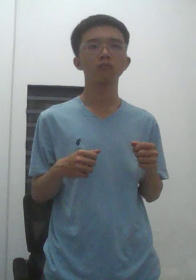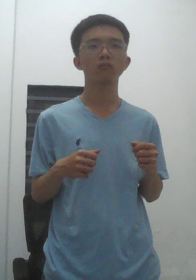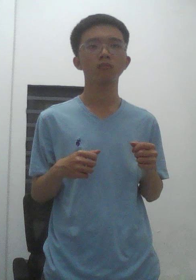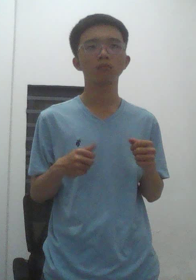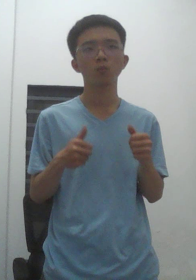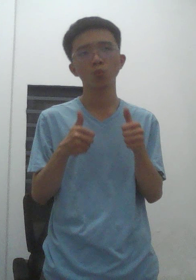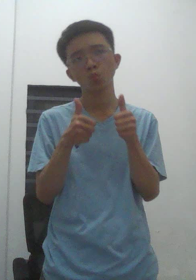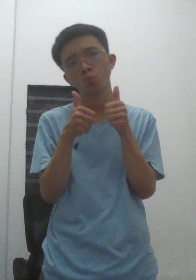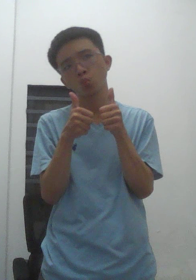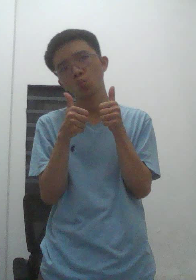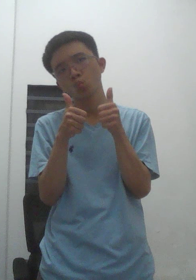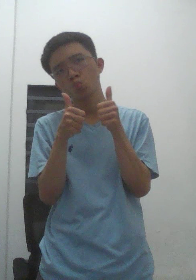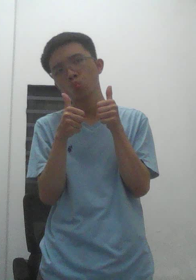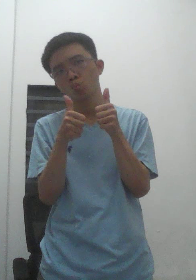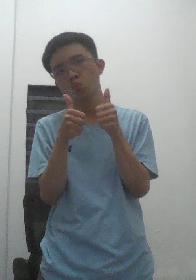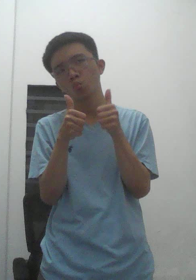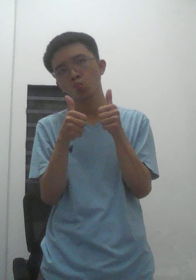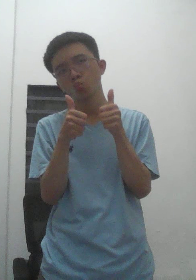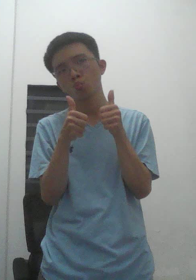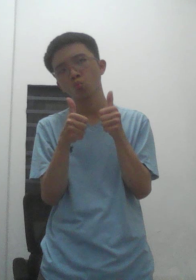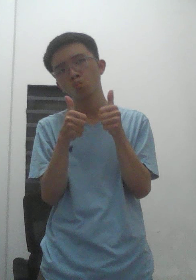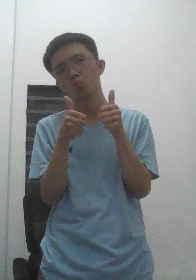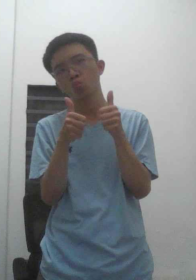rat tot